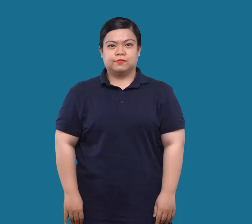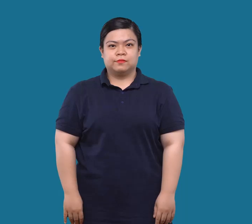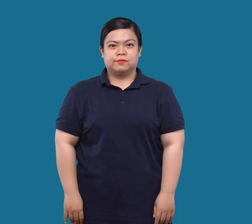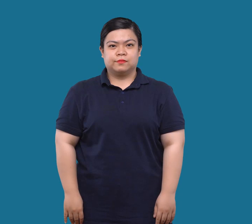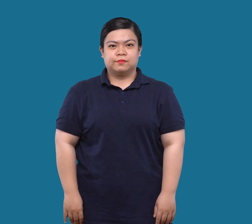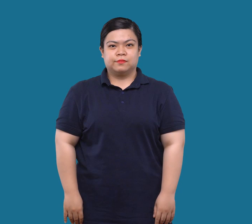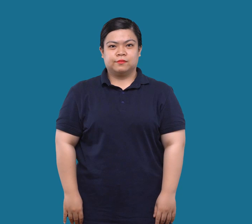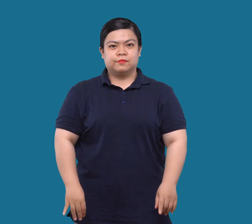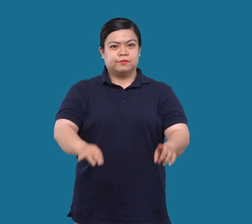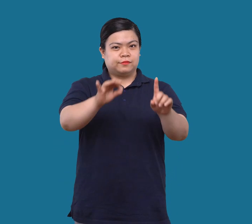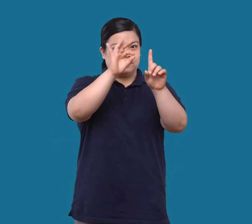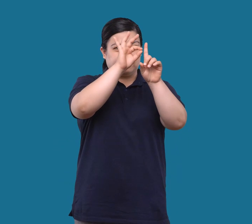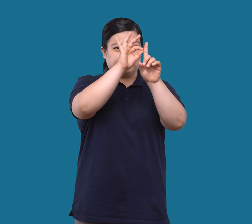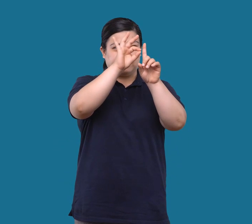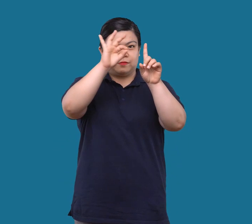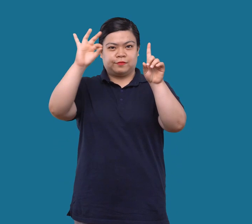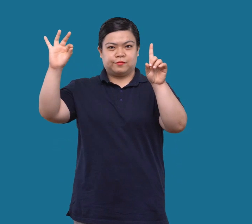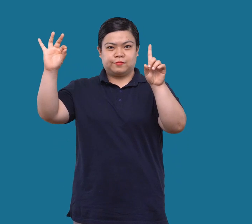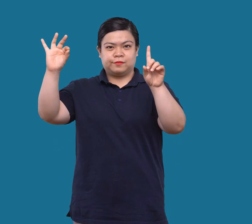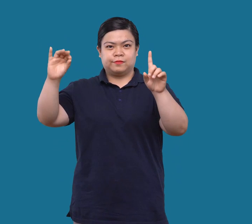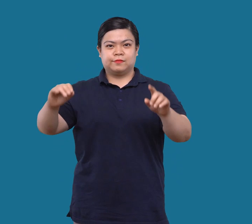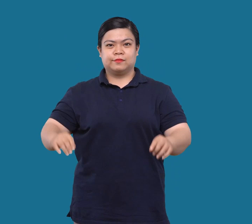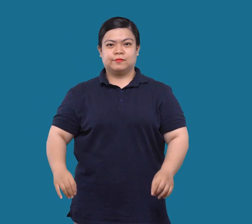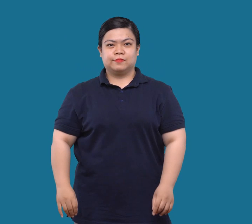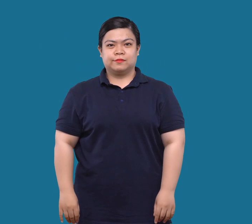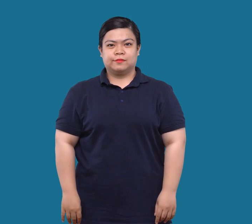tia số